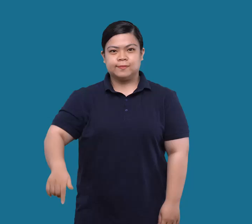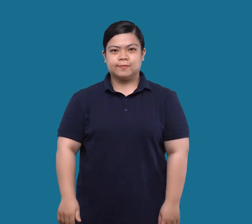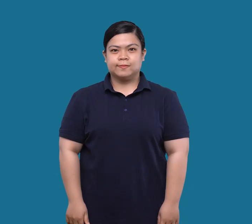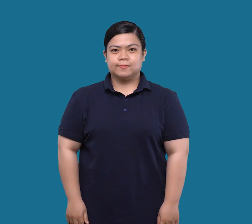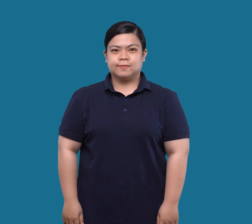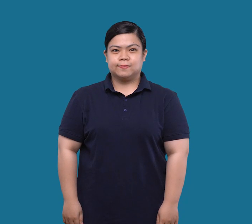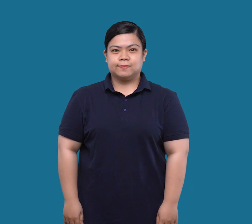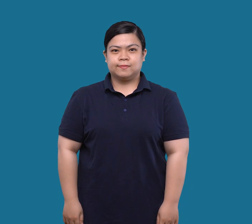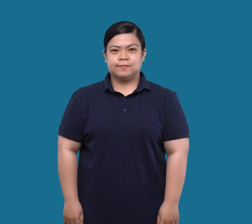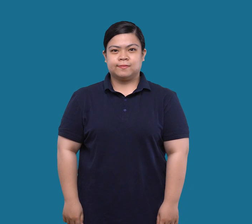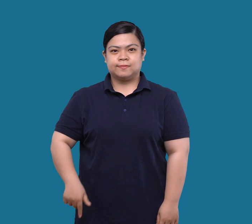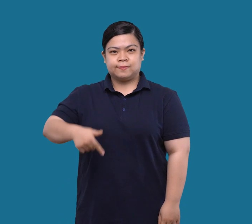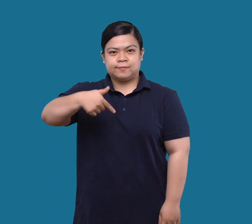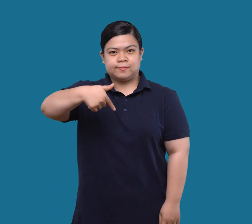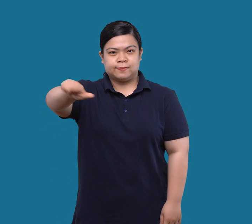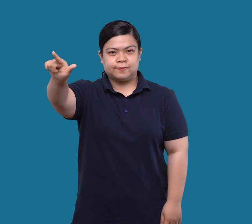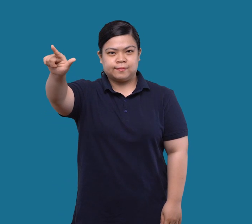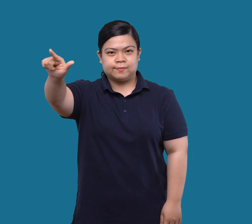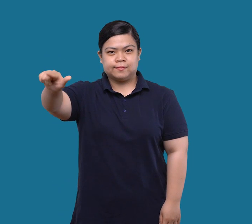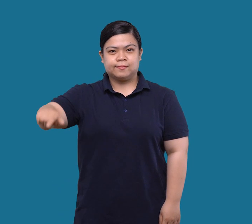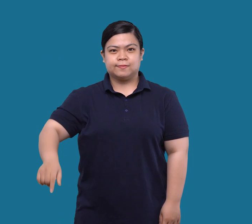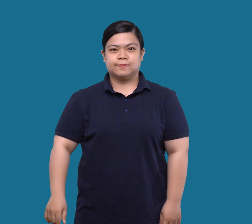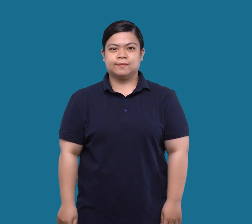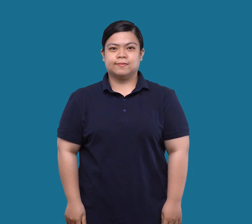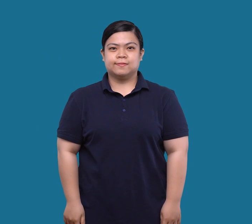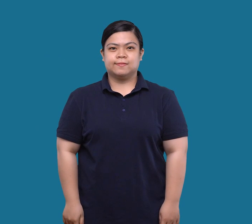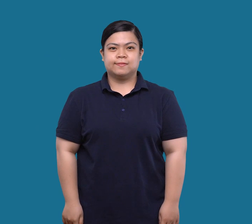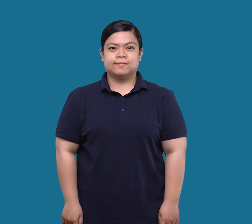lượt đi